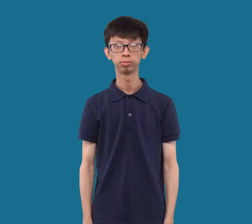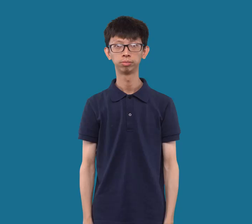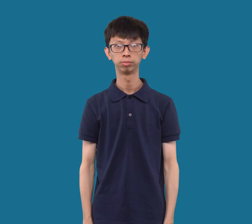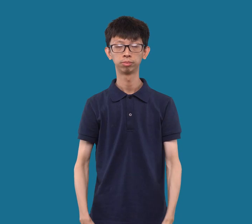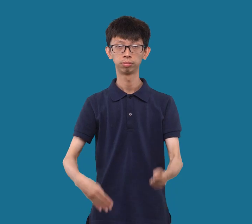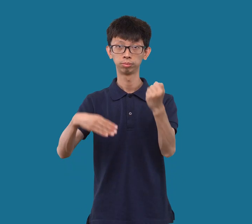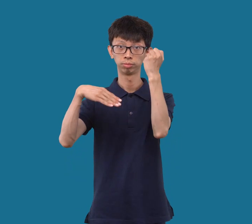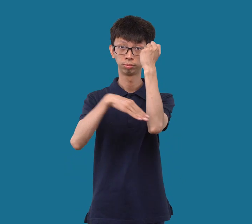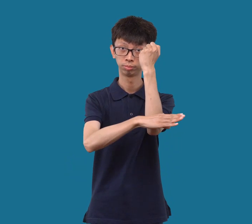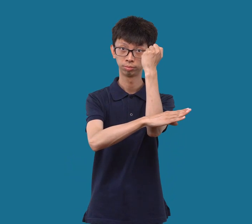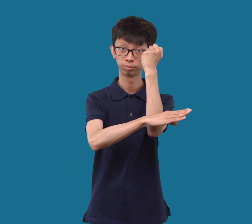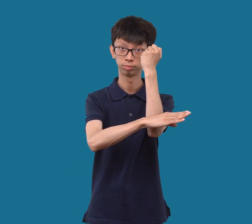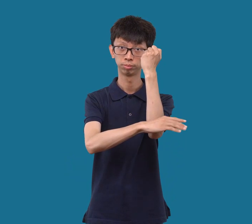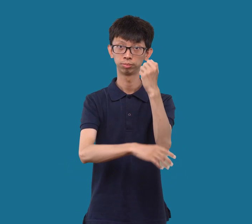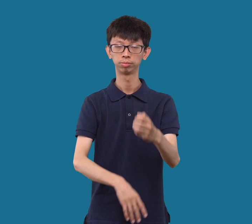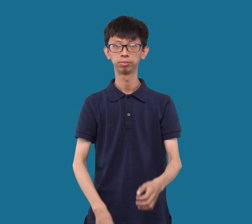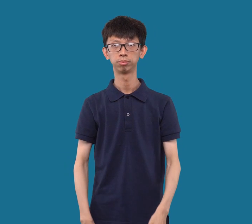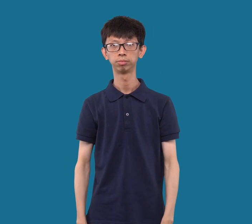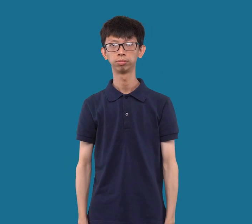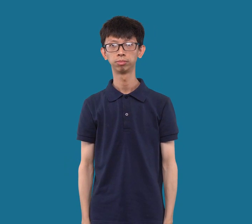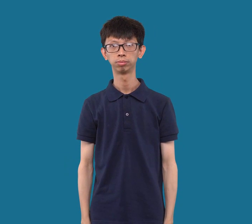đàng trong